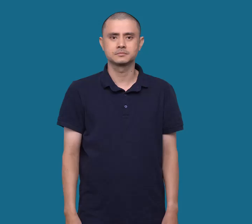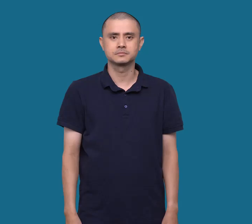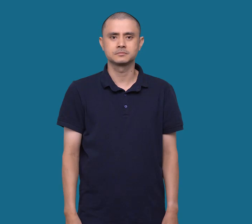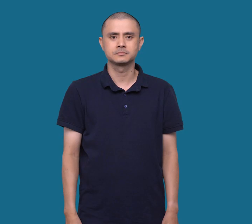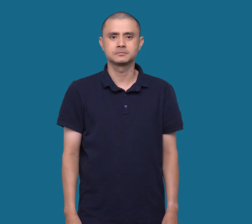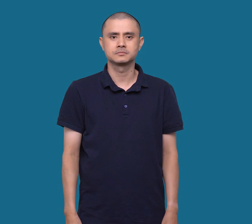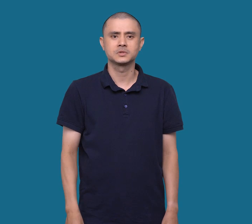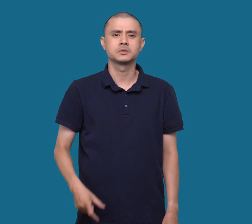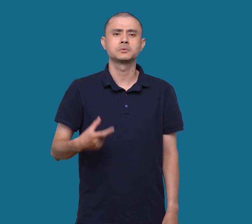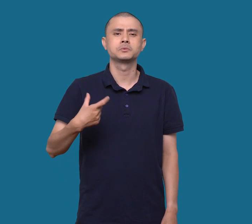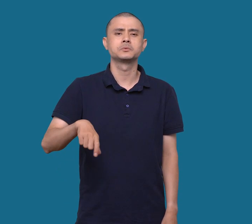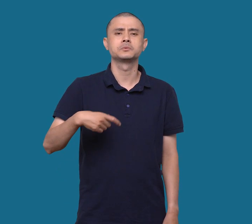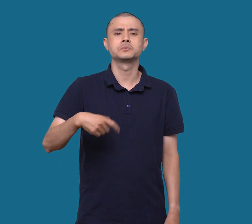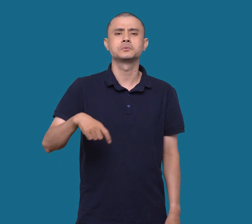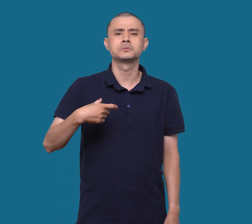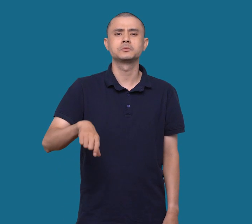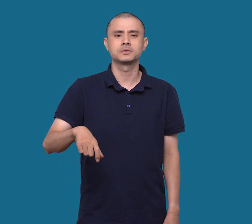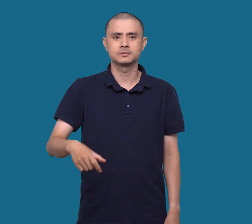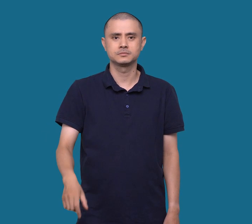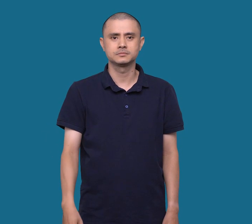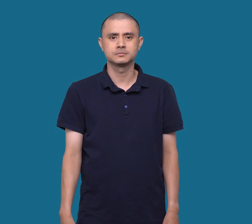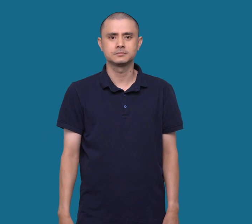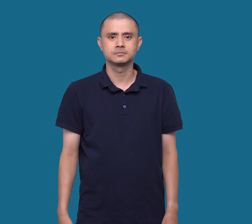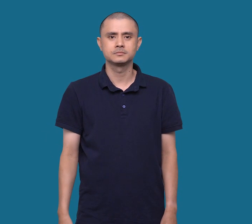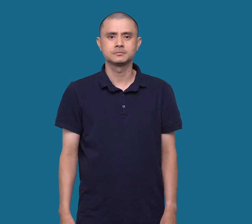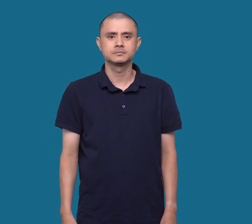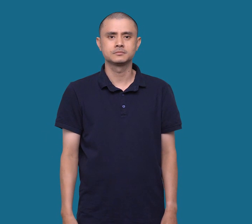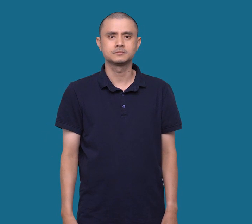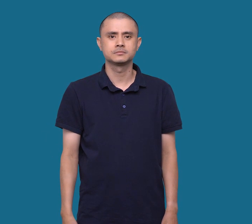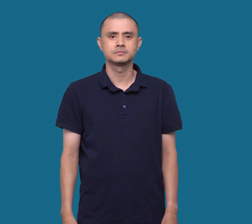thói quen